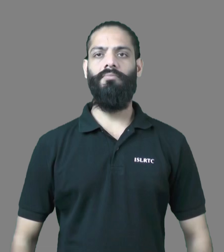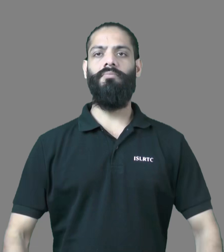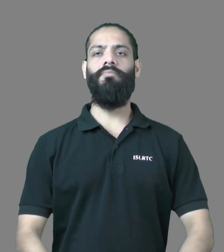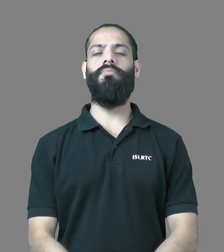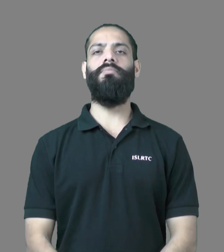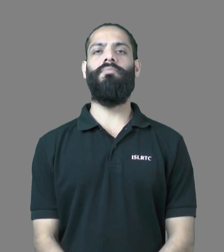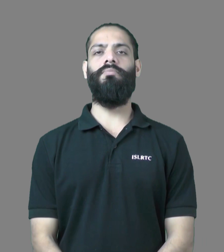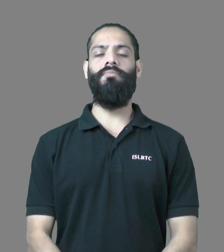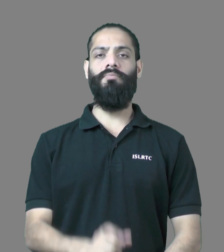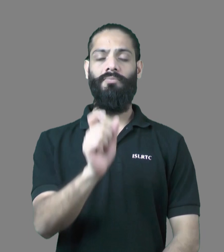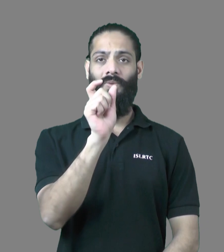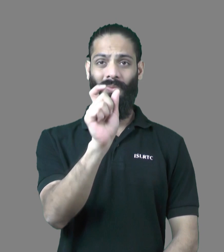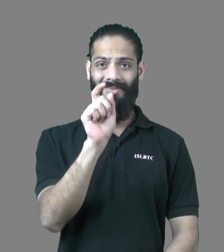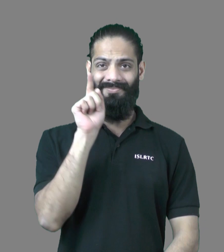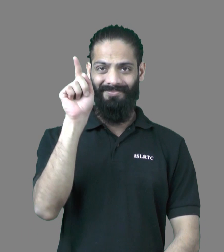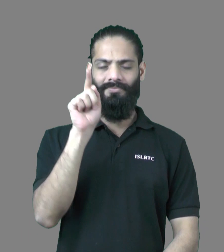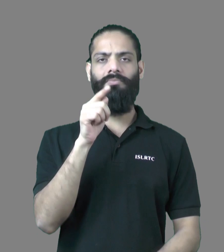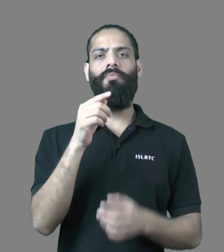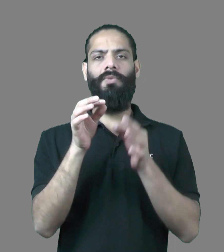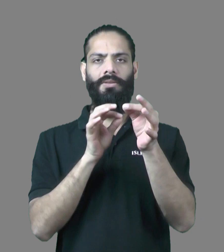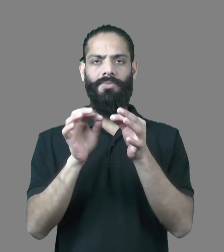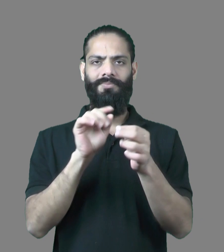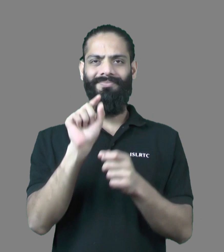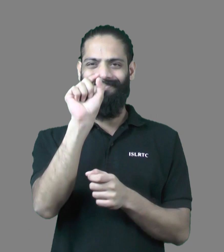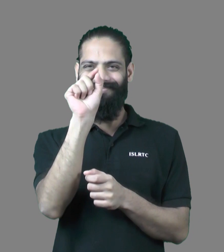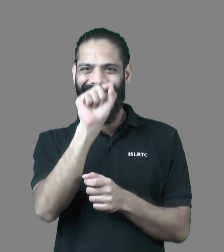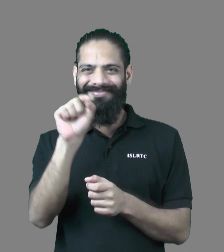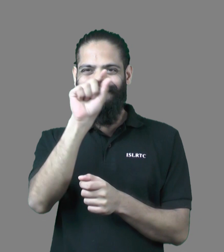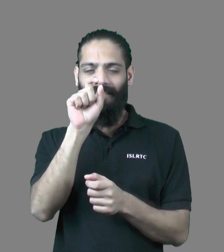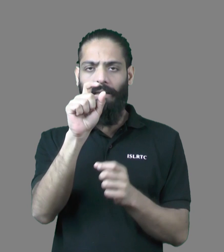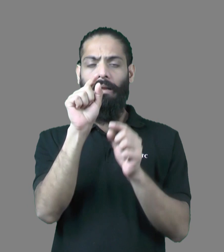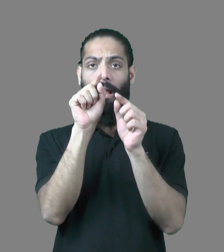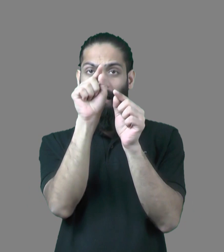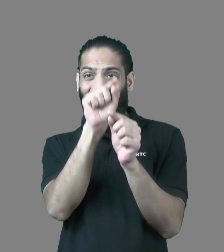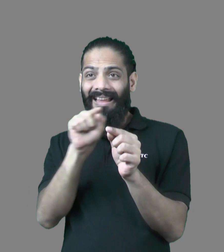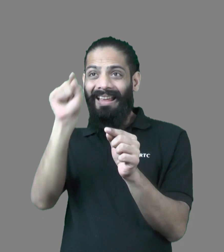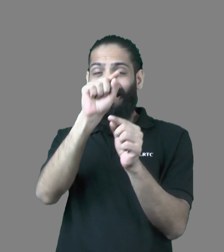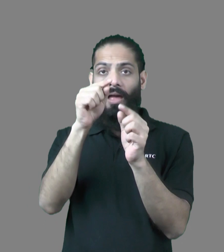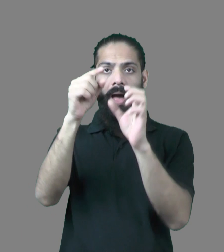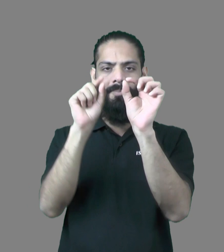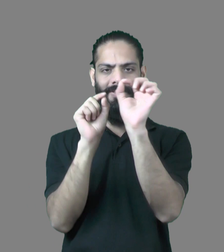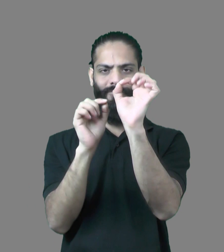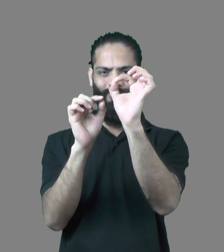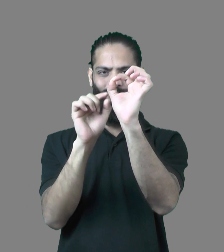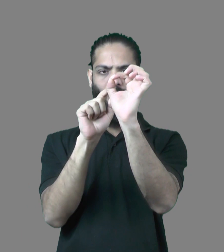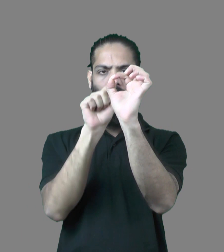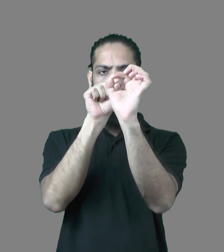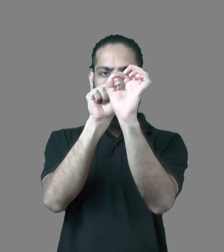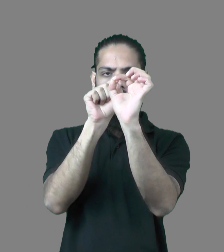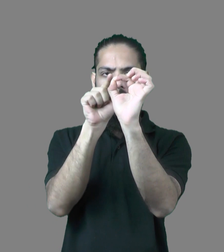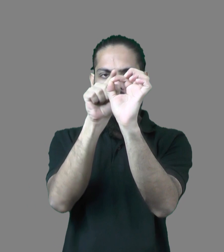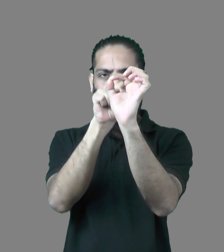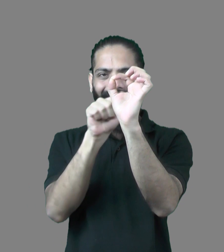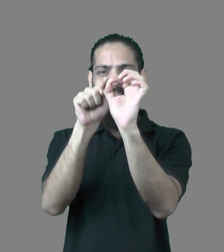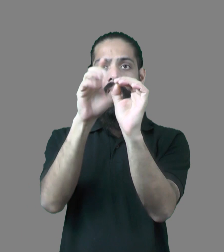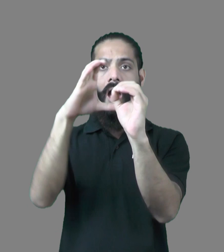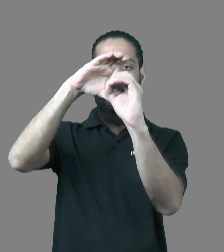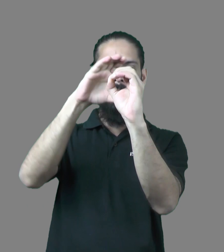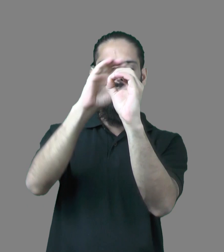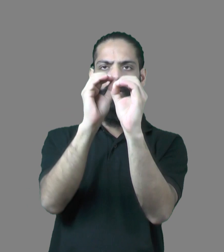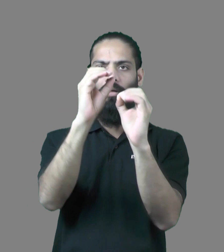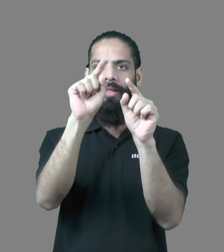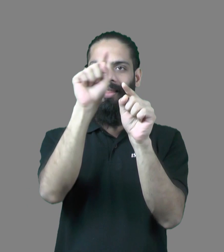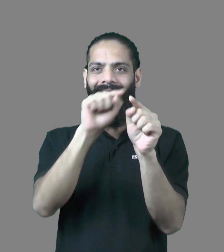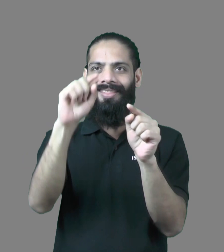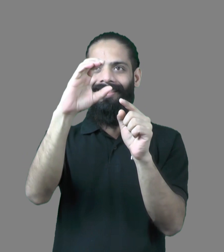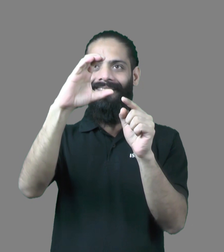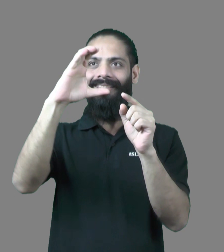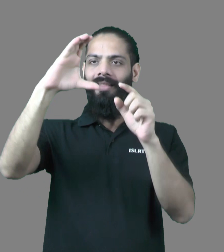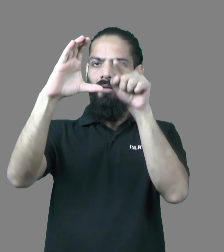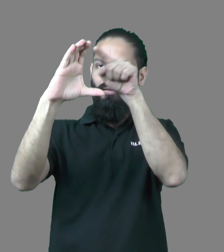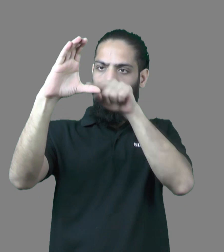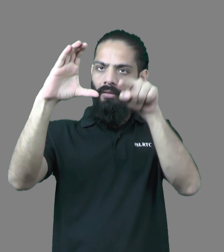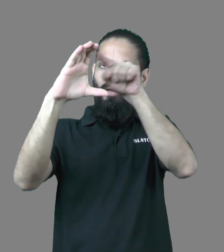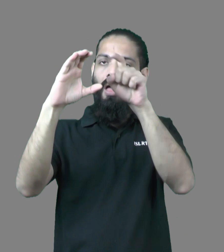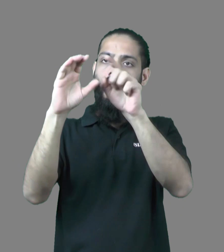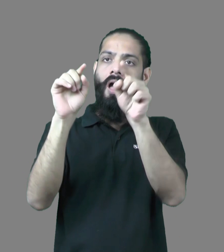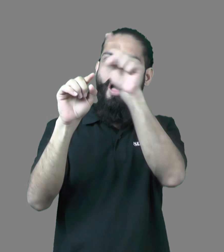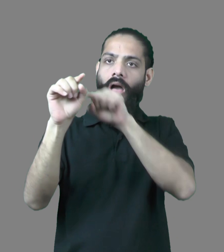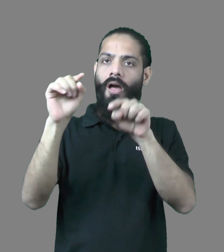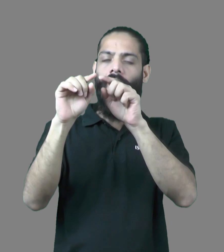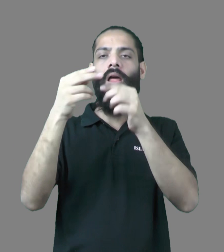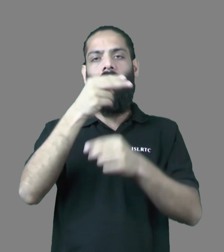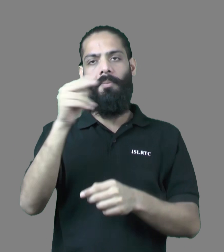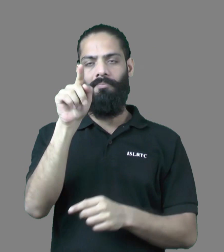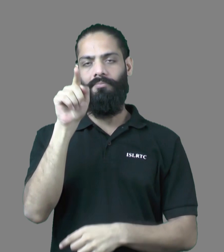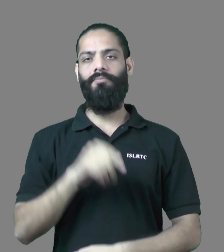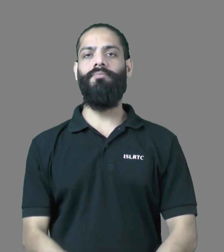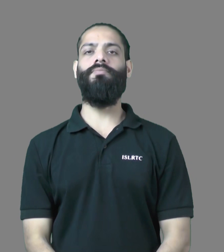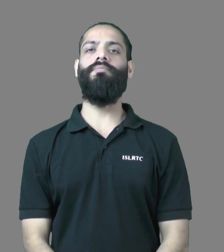Cell Membrane